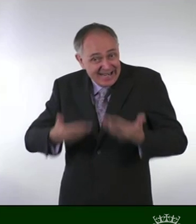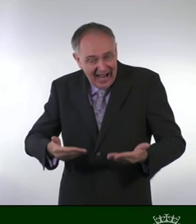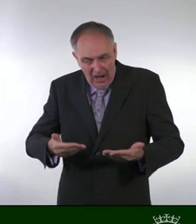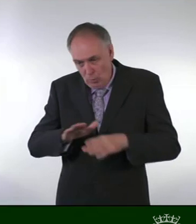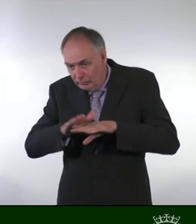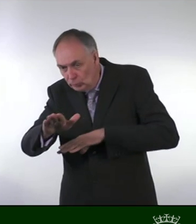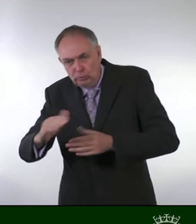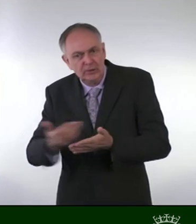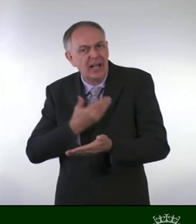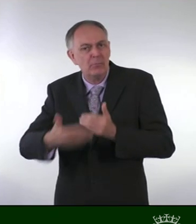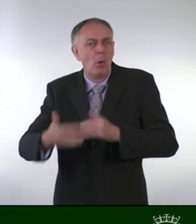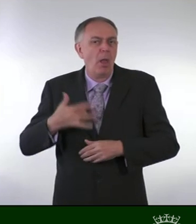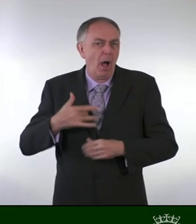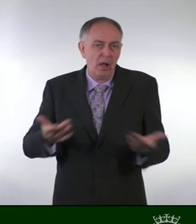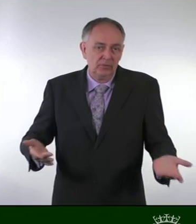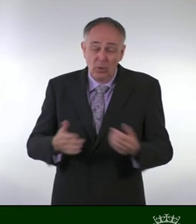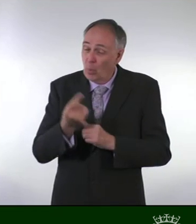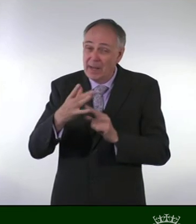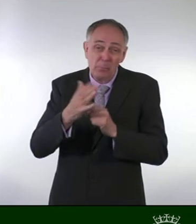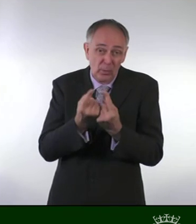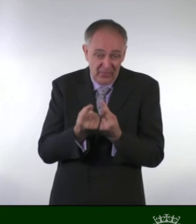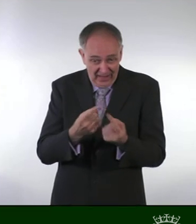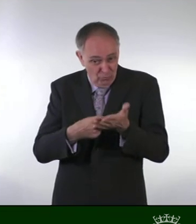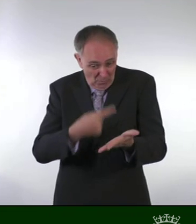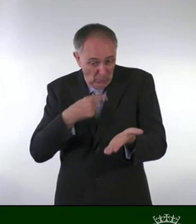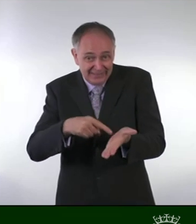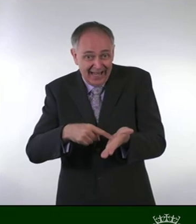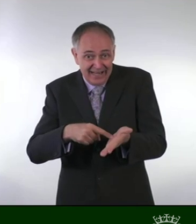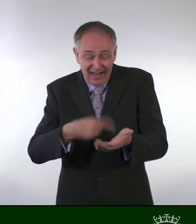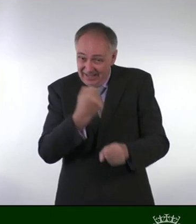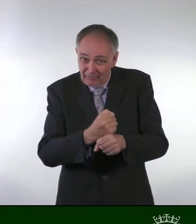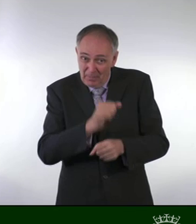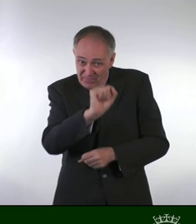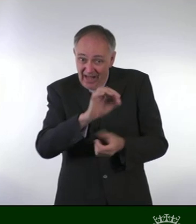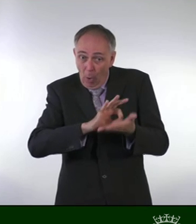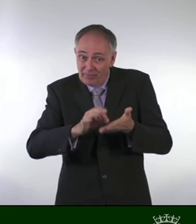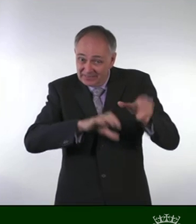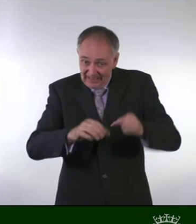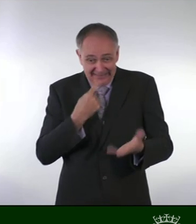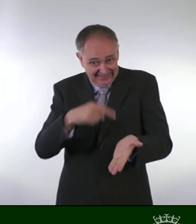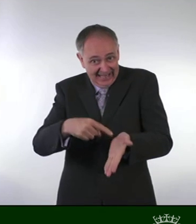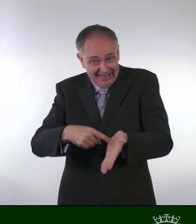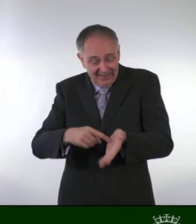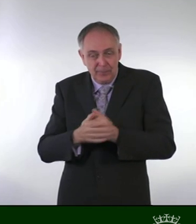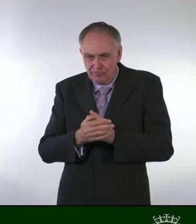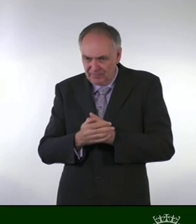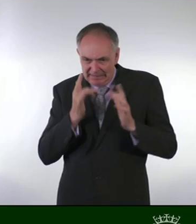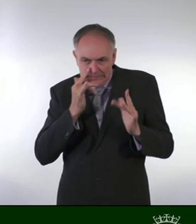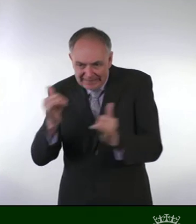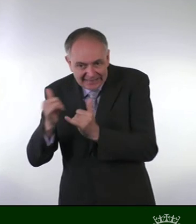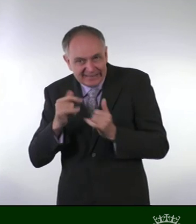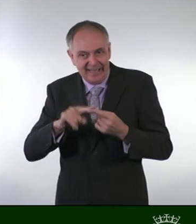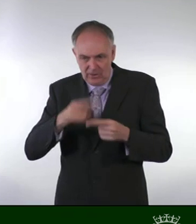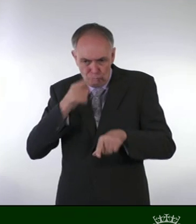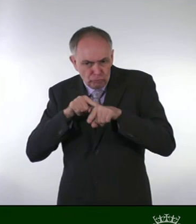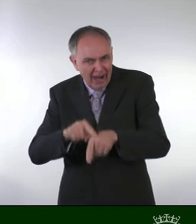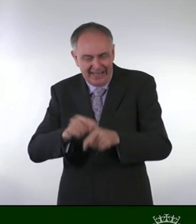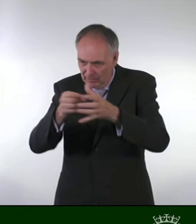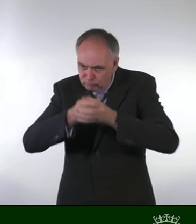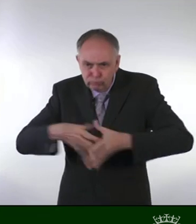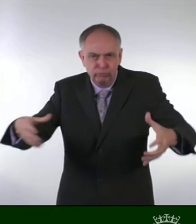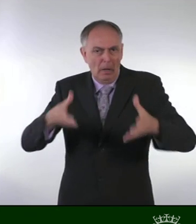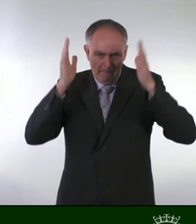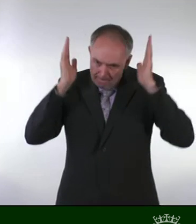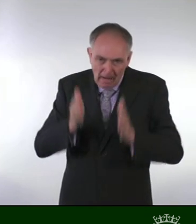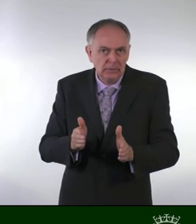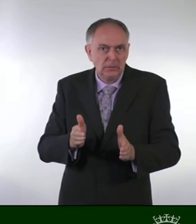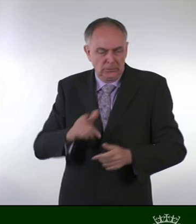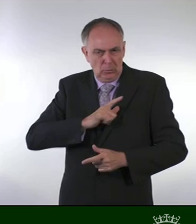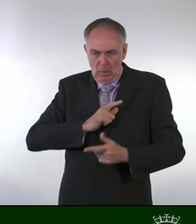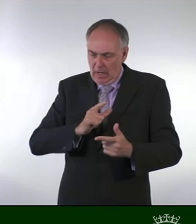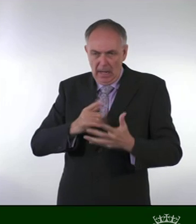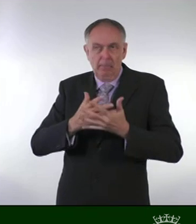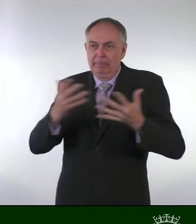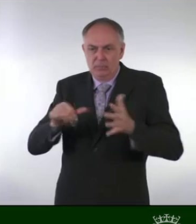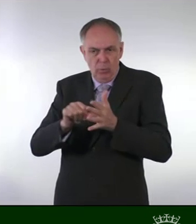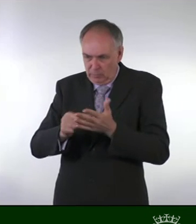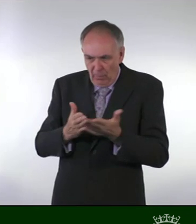One of the key recommendations in the report, commissioned by the Government Office for Science, is that testing and tracing capacity should be significantly expanded to cope with increased demands over the winter.